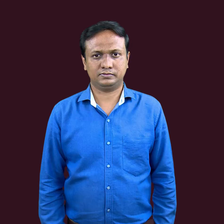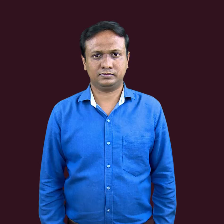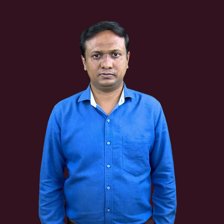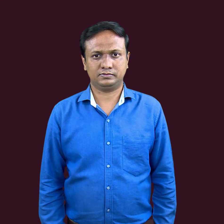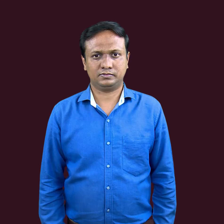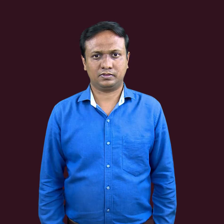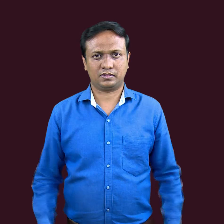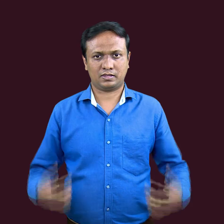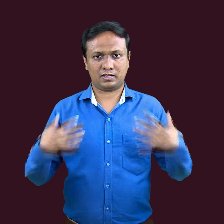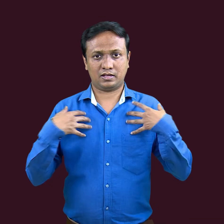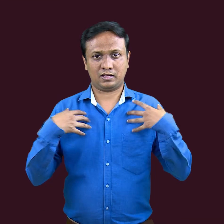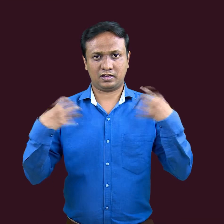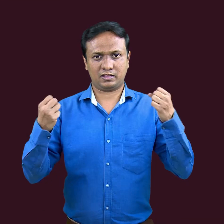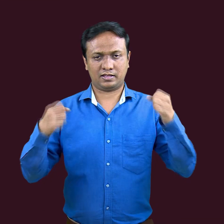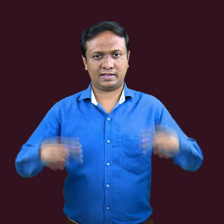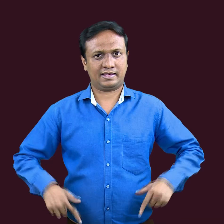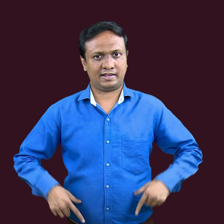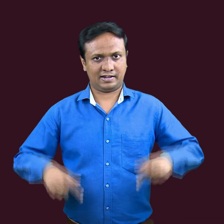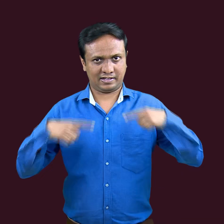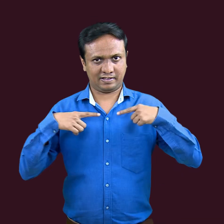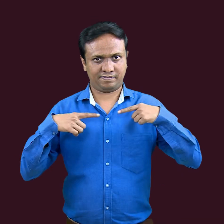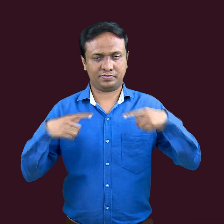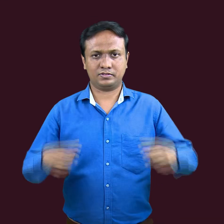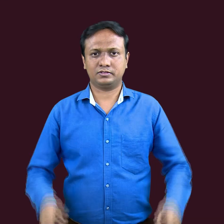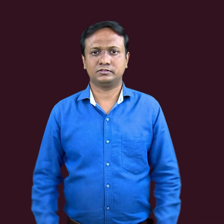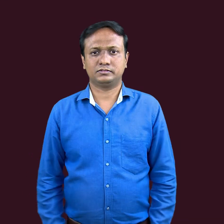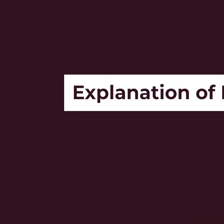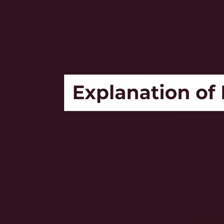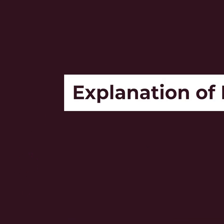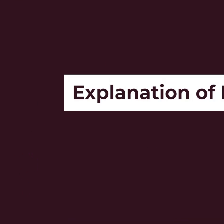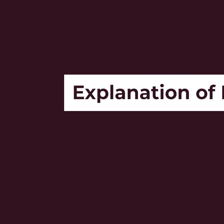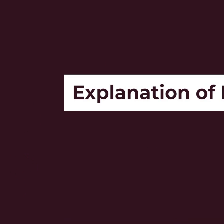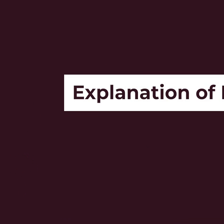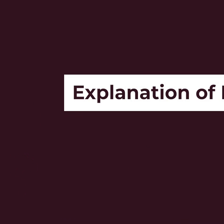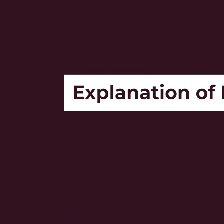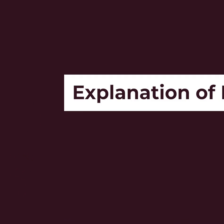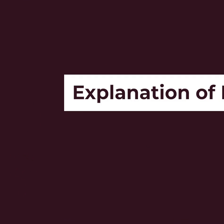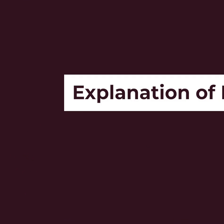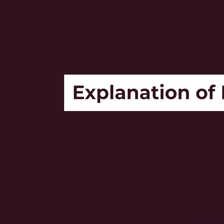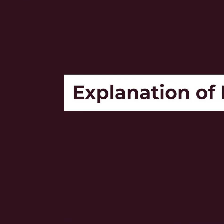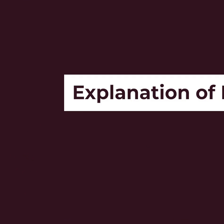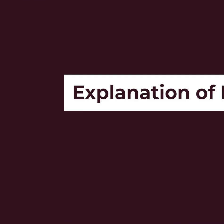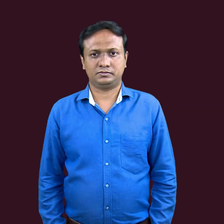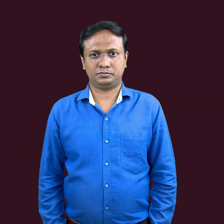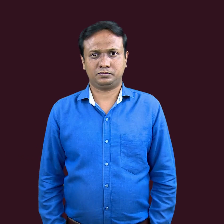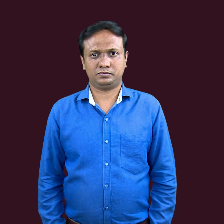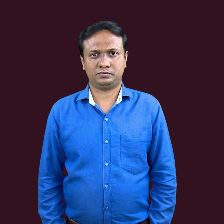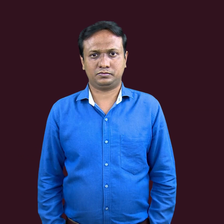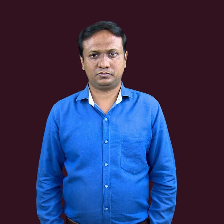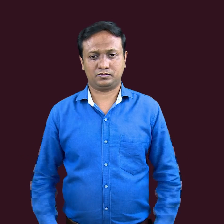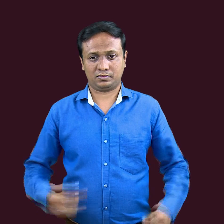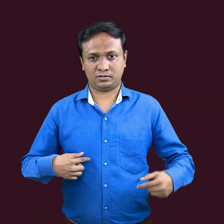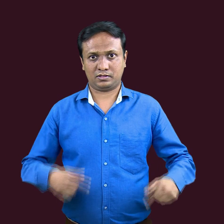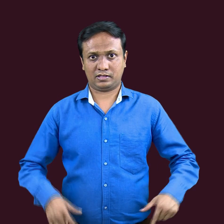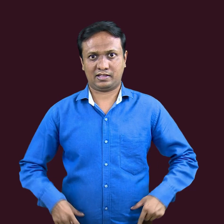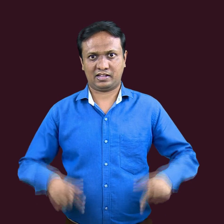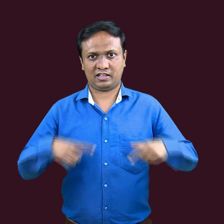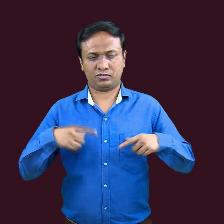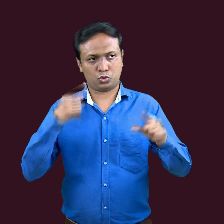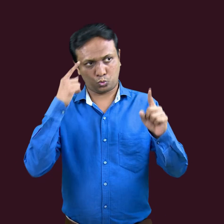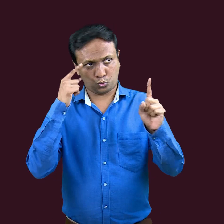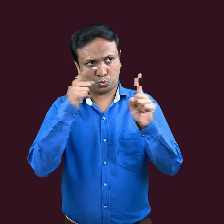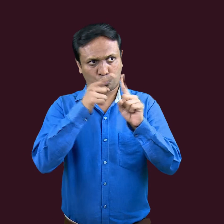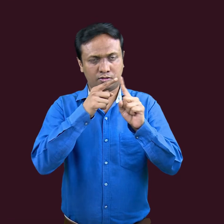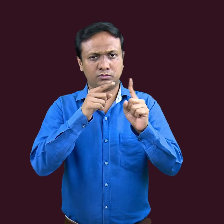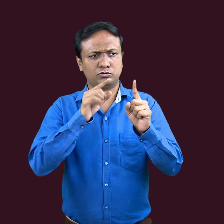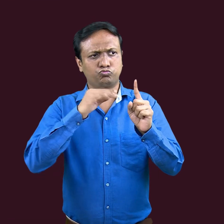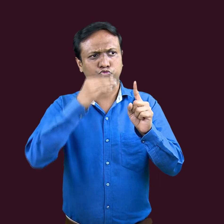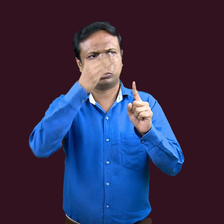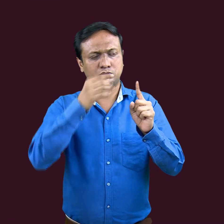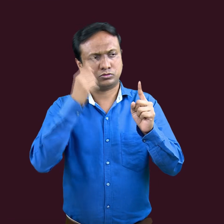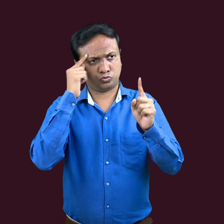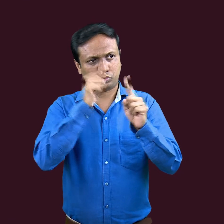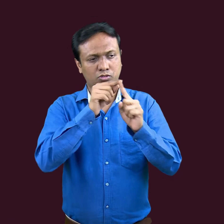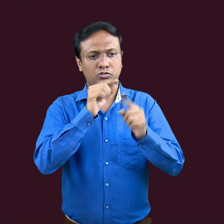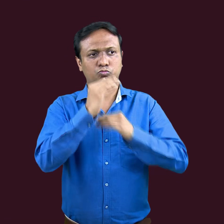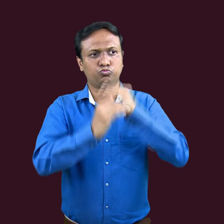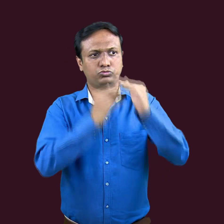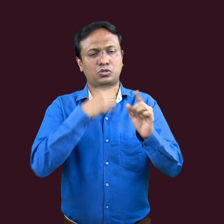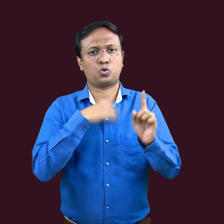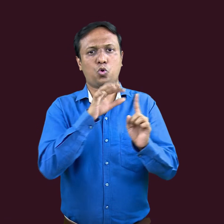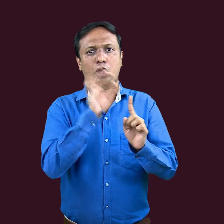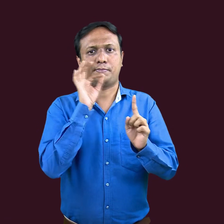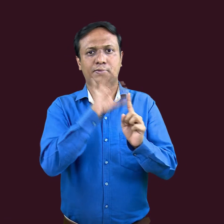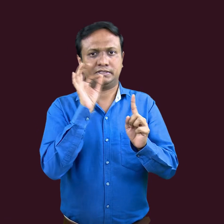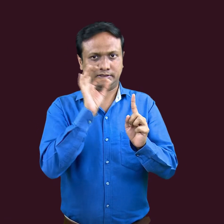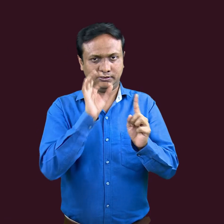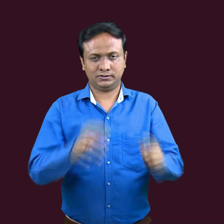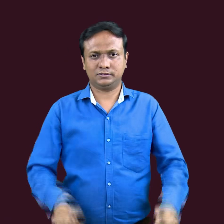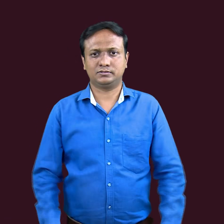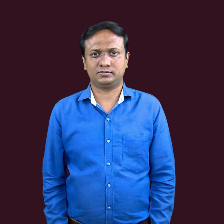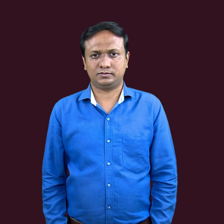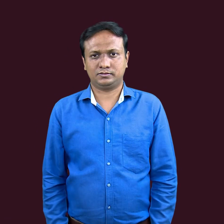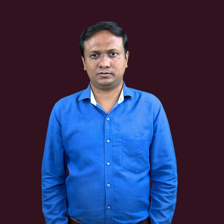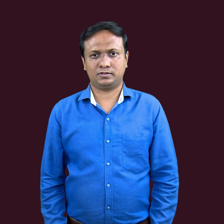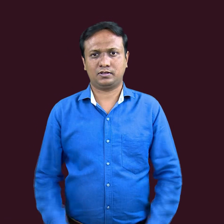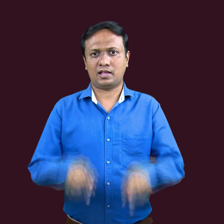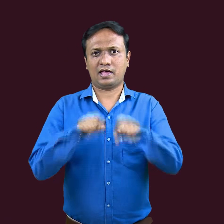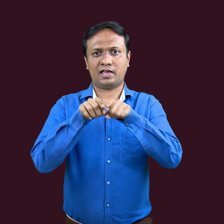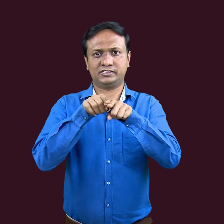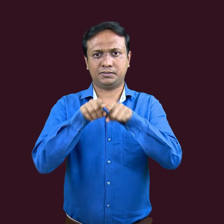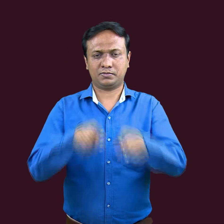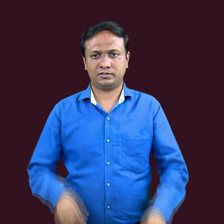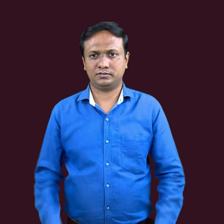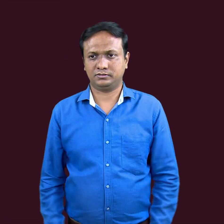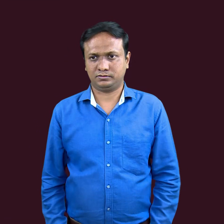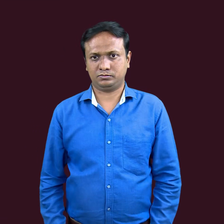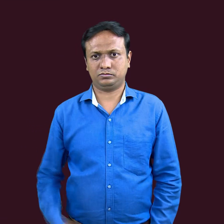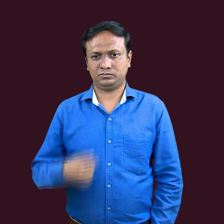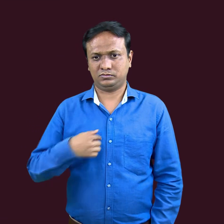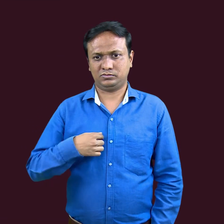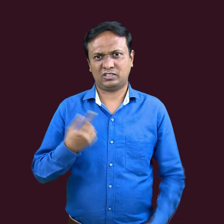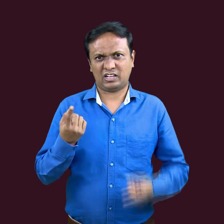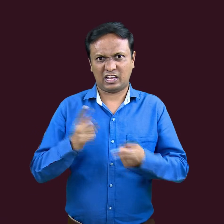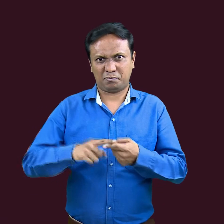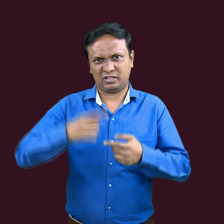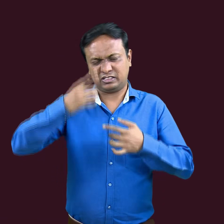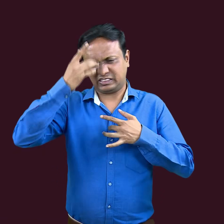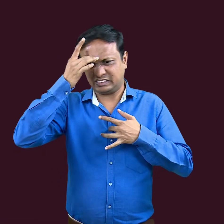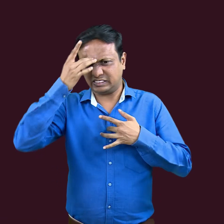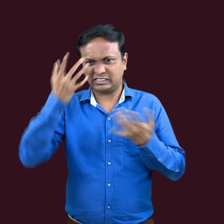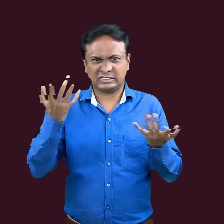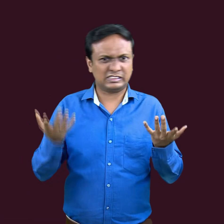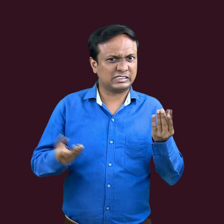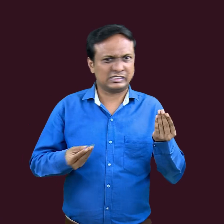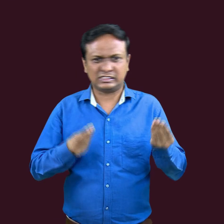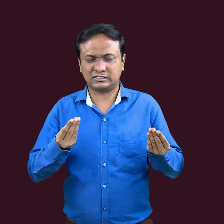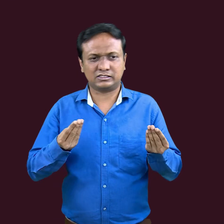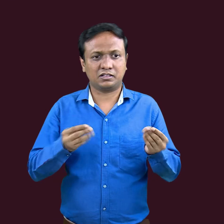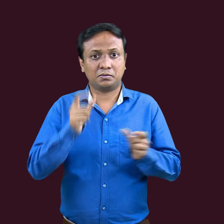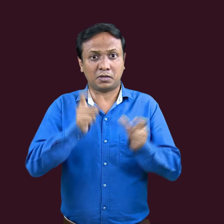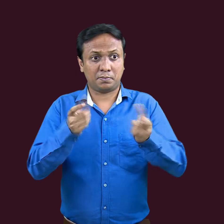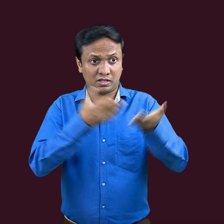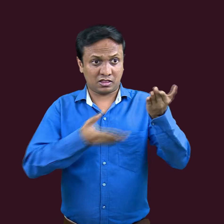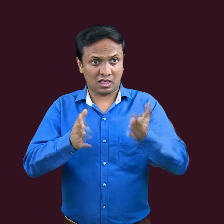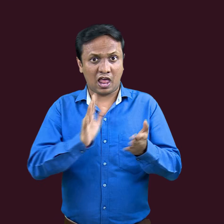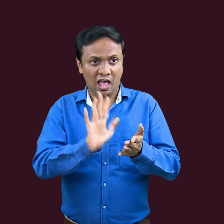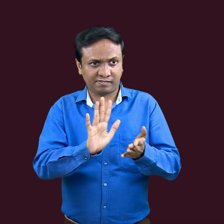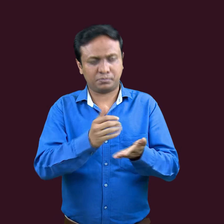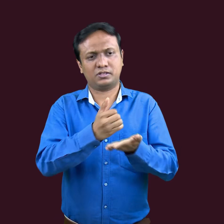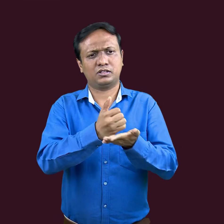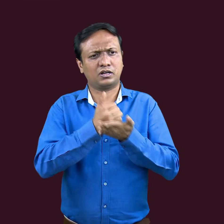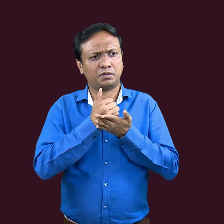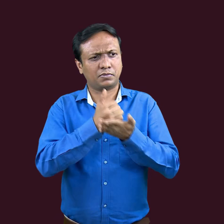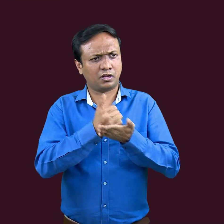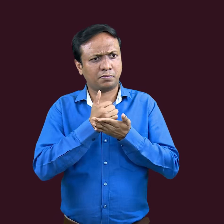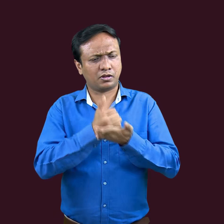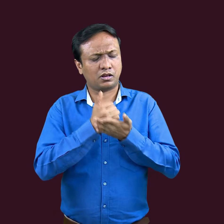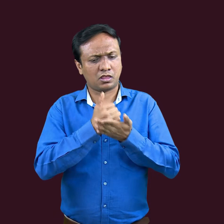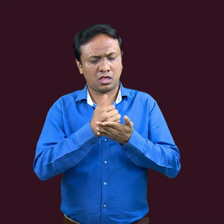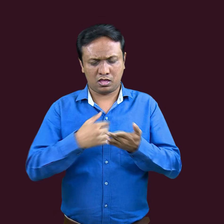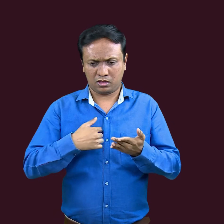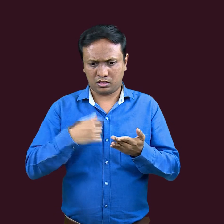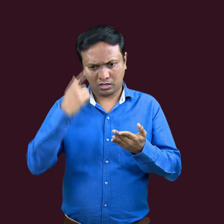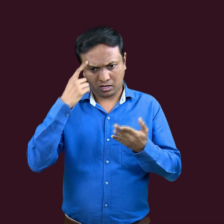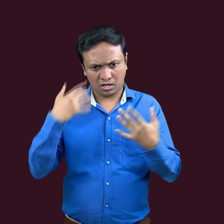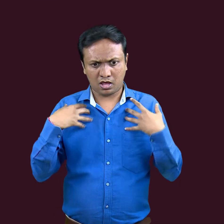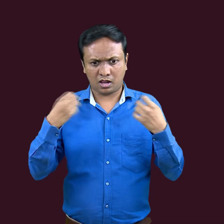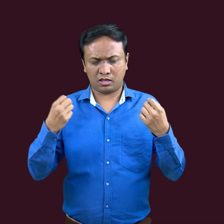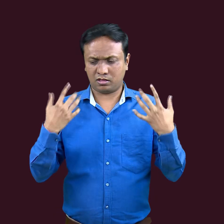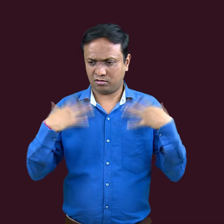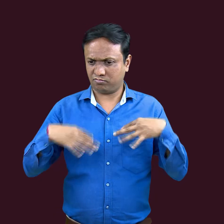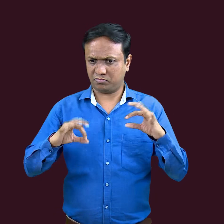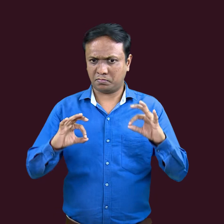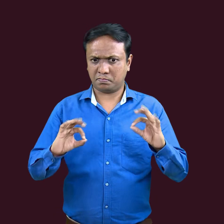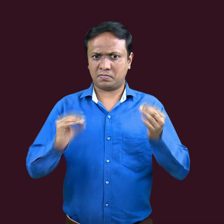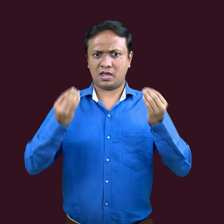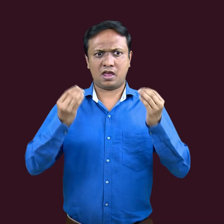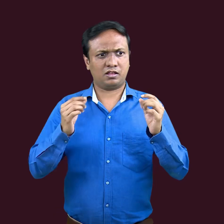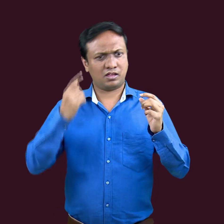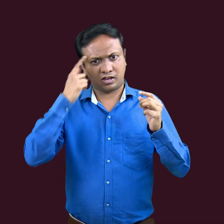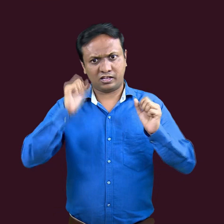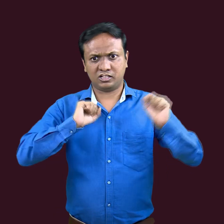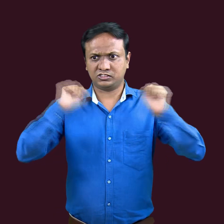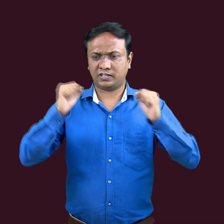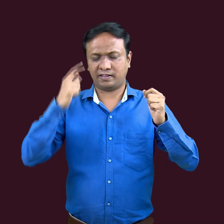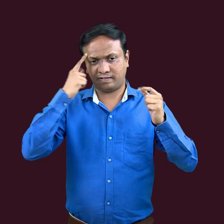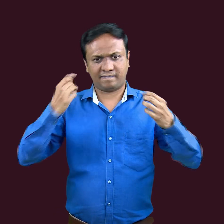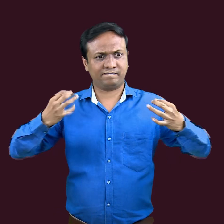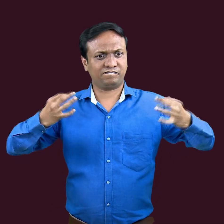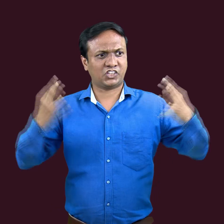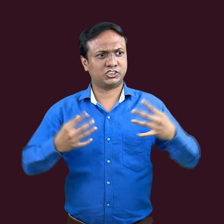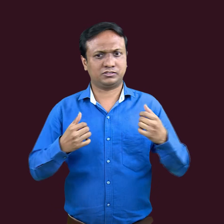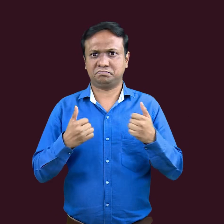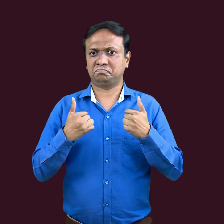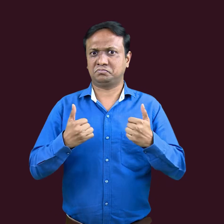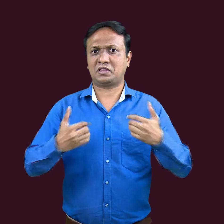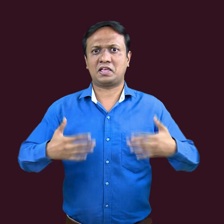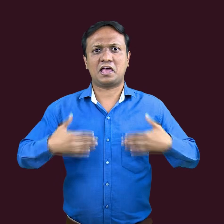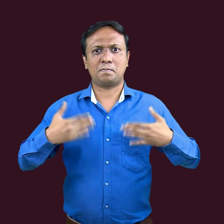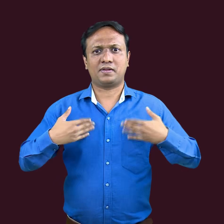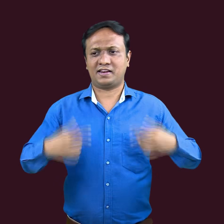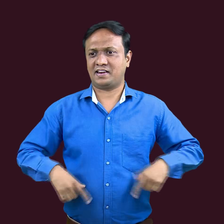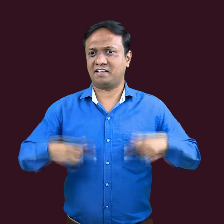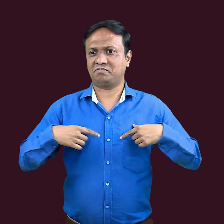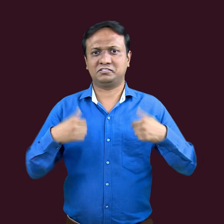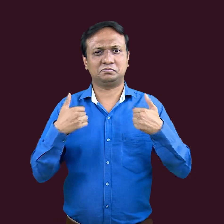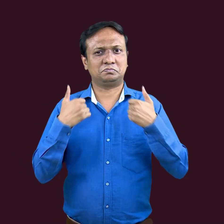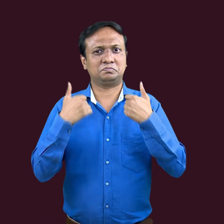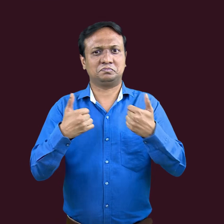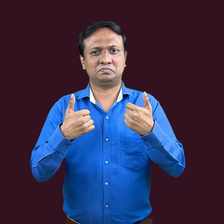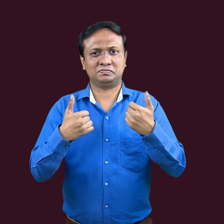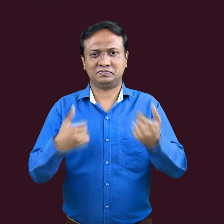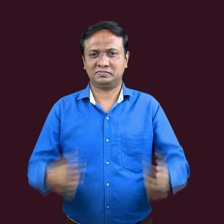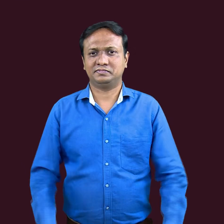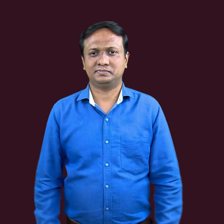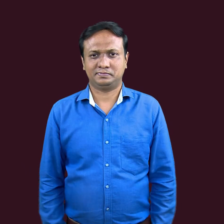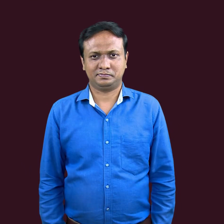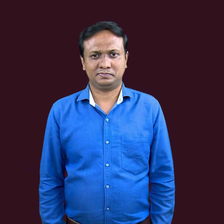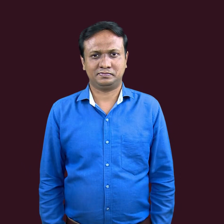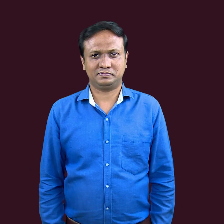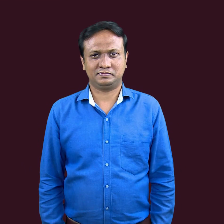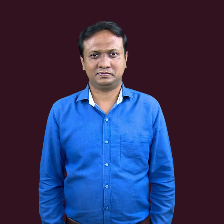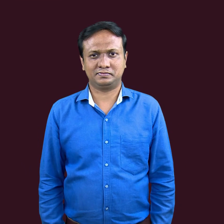Healthy lifestyle